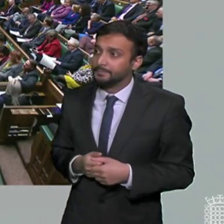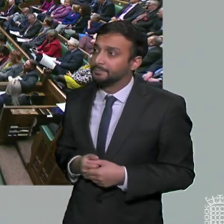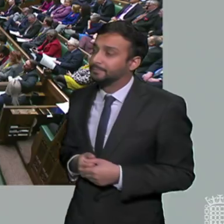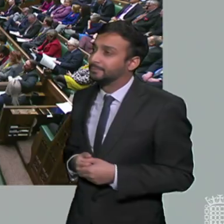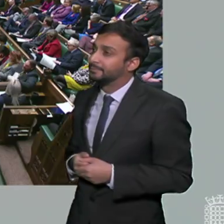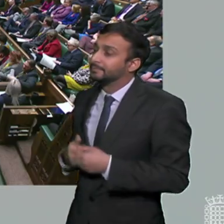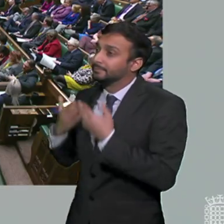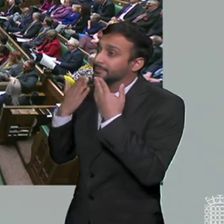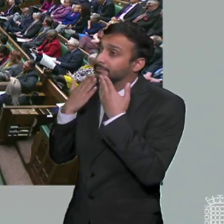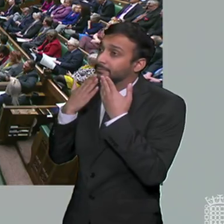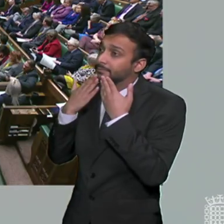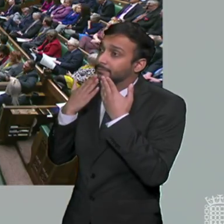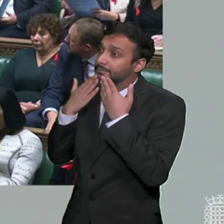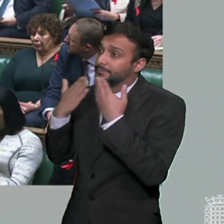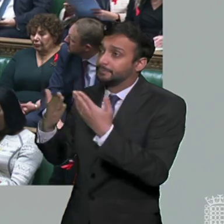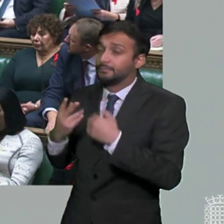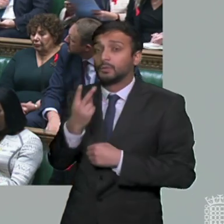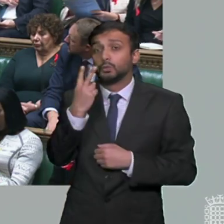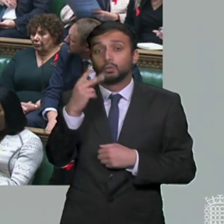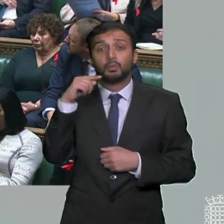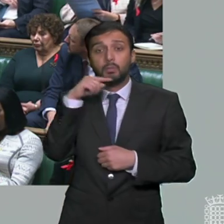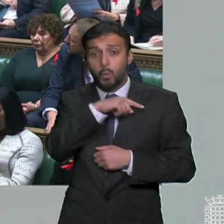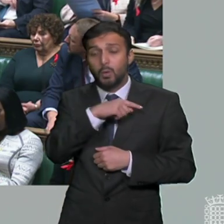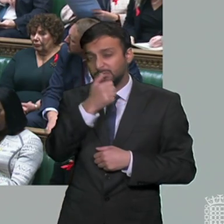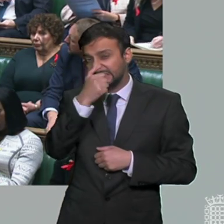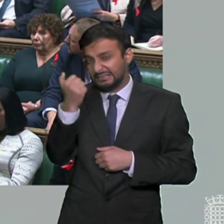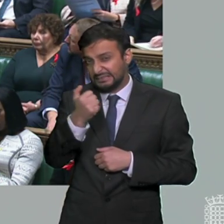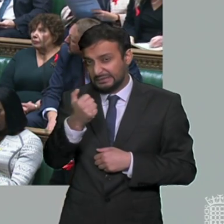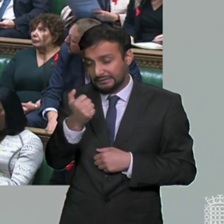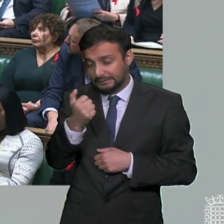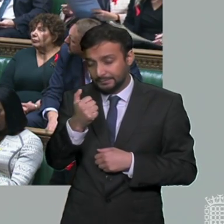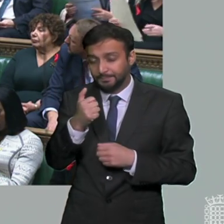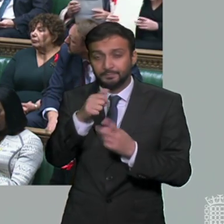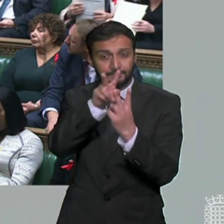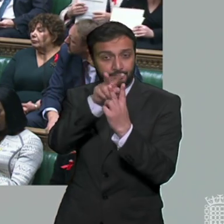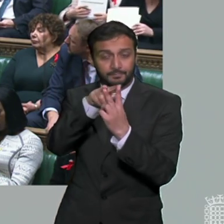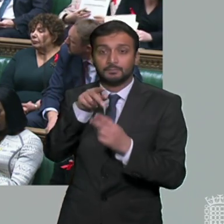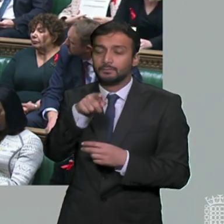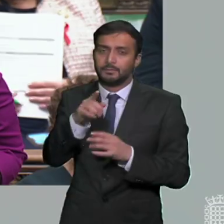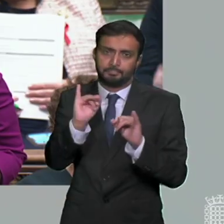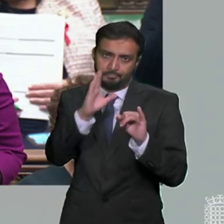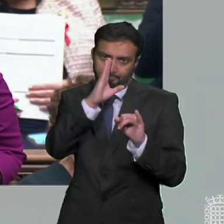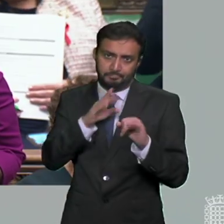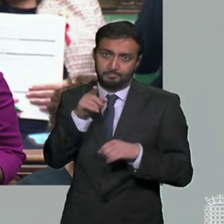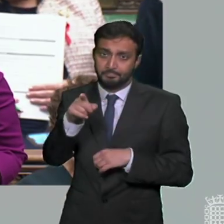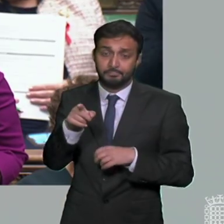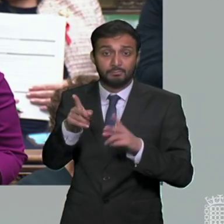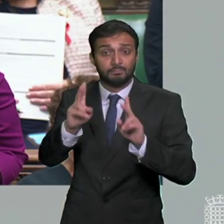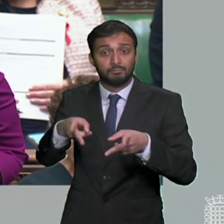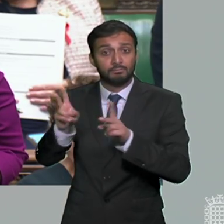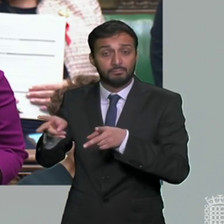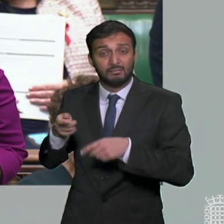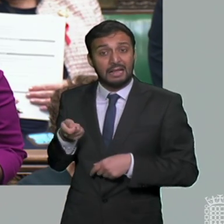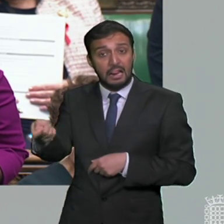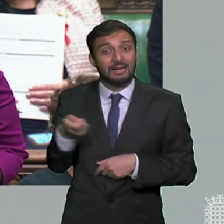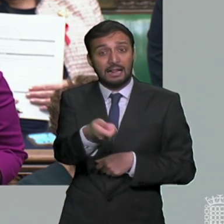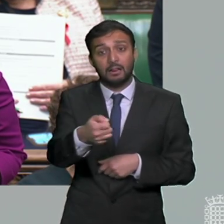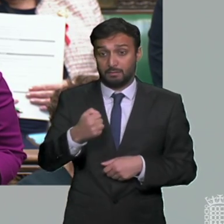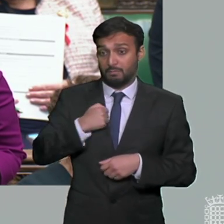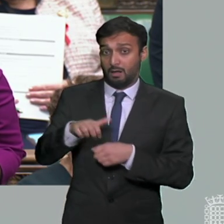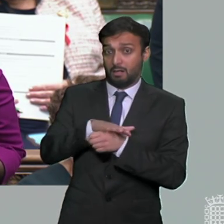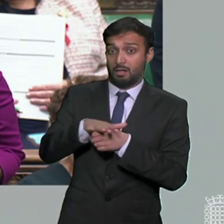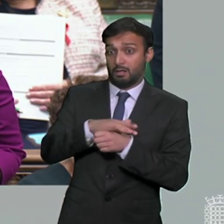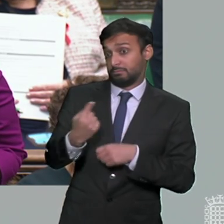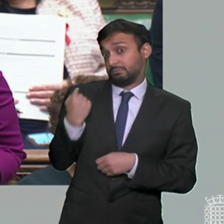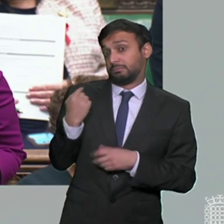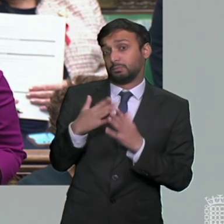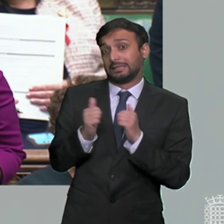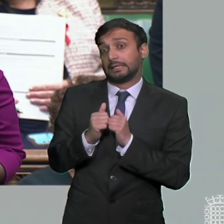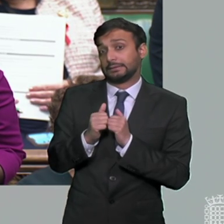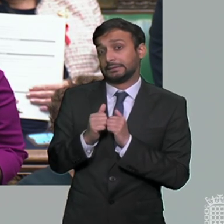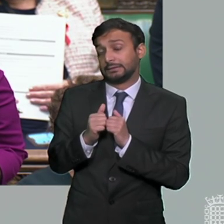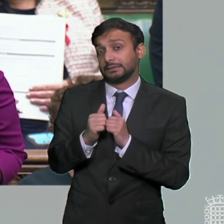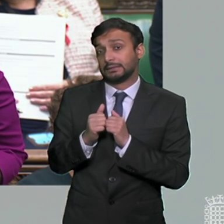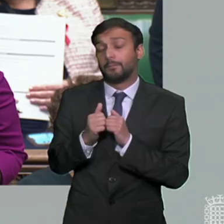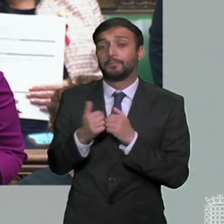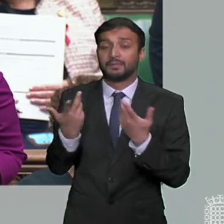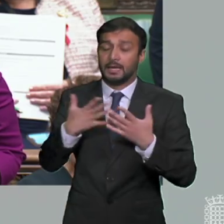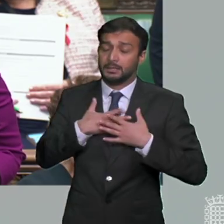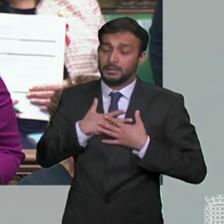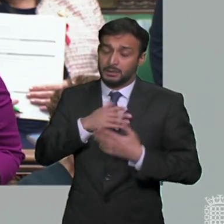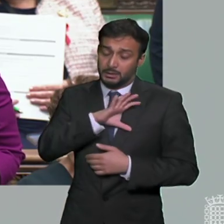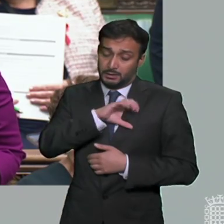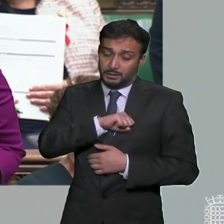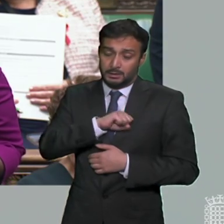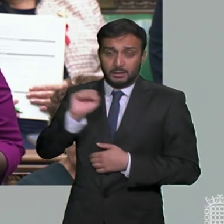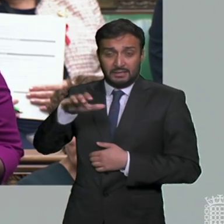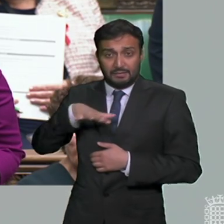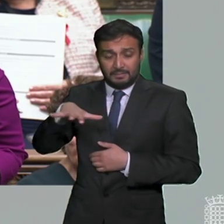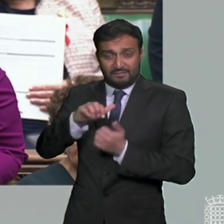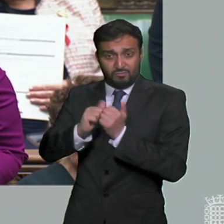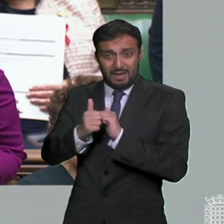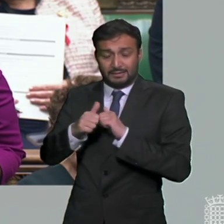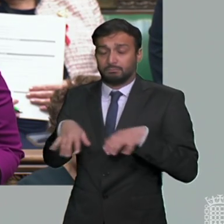Two 16-year-old boys, Charlie Bartolo and Kearne Solanke, were tragically killed in my constituency this weekend, and my heart goes out to the families and friends left behind.